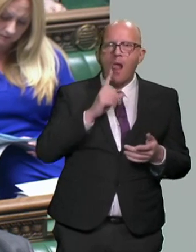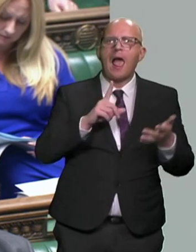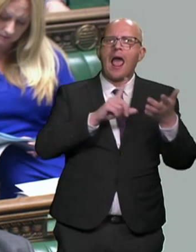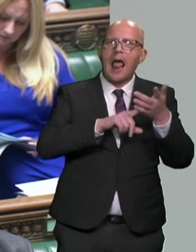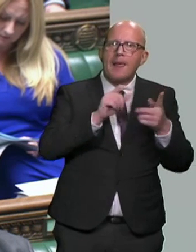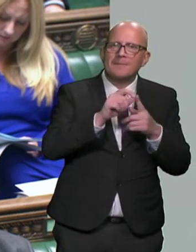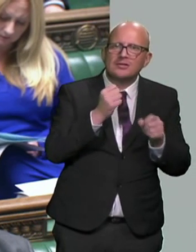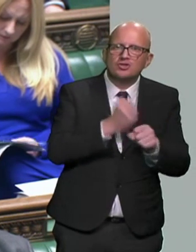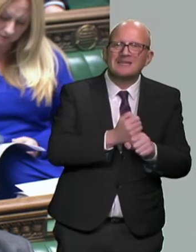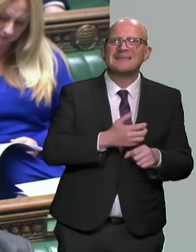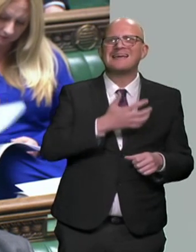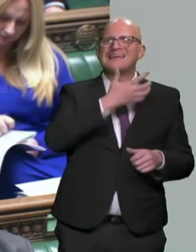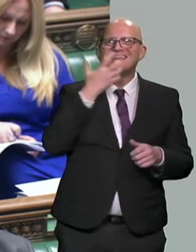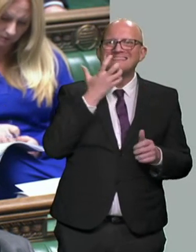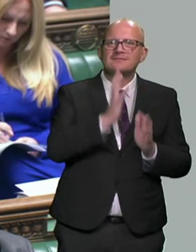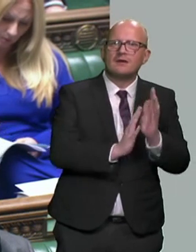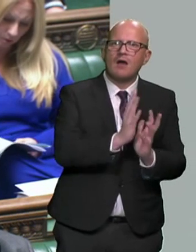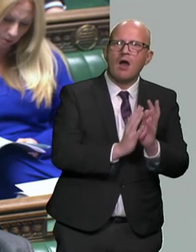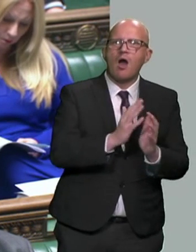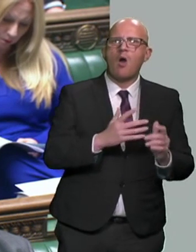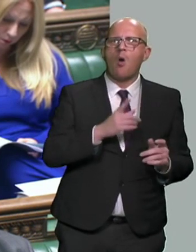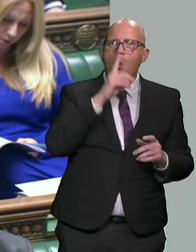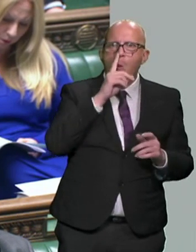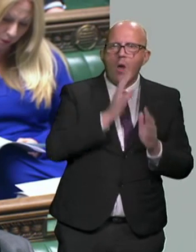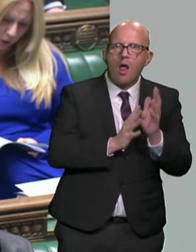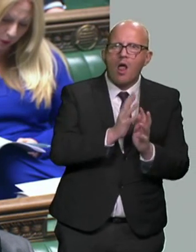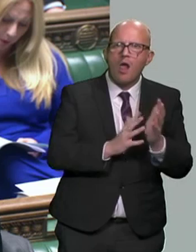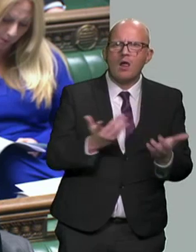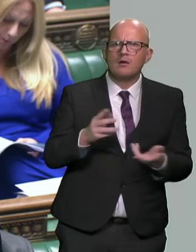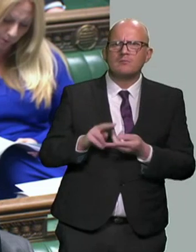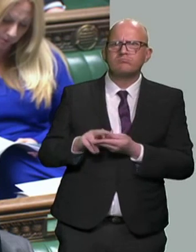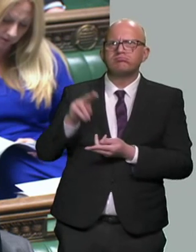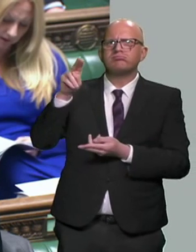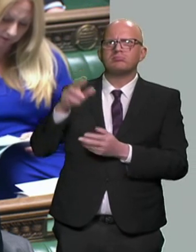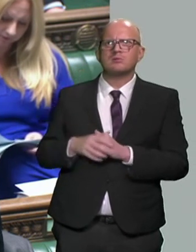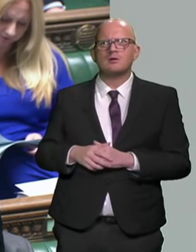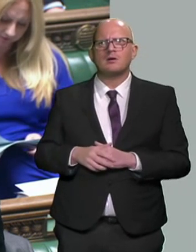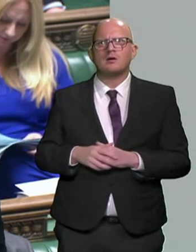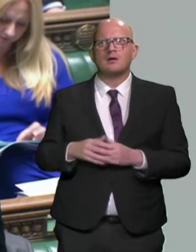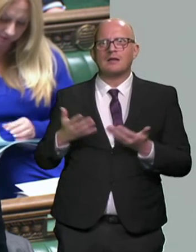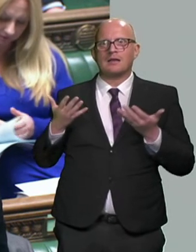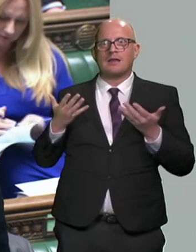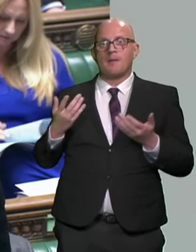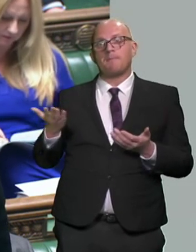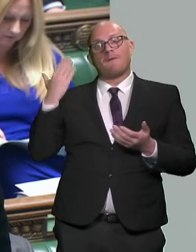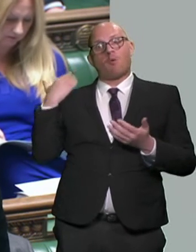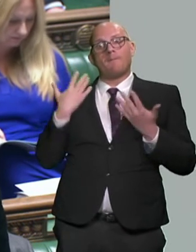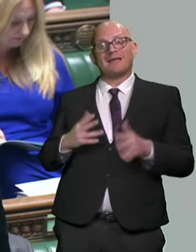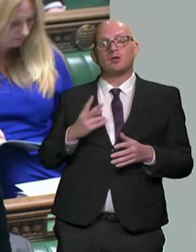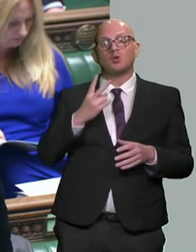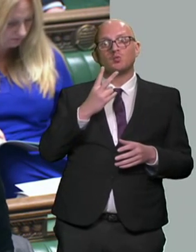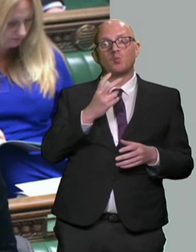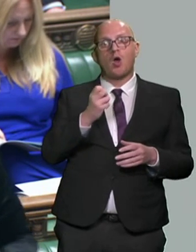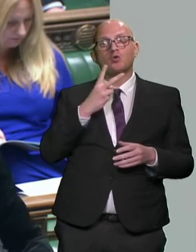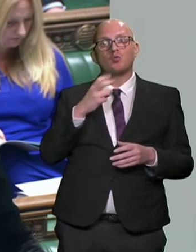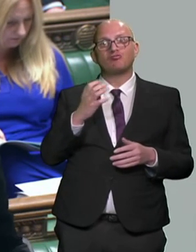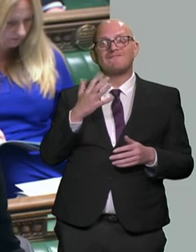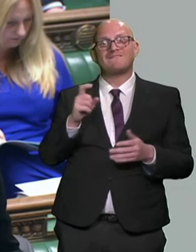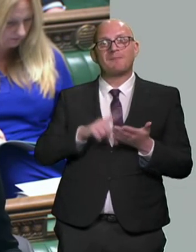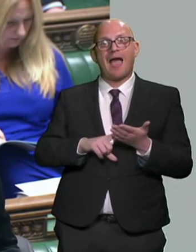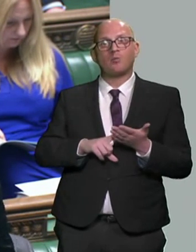Those on heating oil have seen their tank costs—for 500 litres in a tank—go from £250 to between £600 and £900.